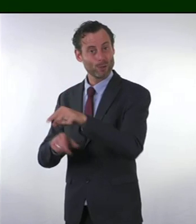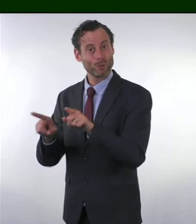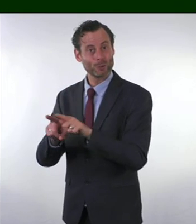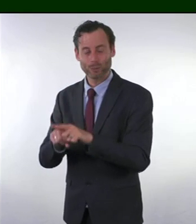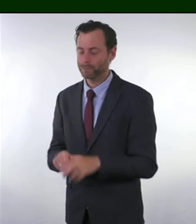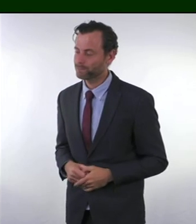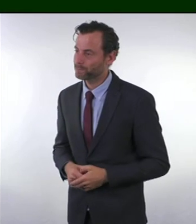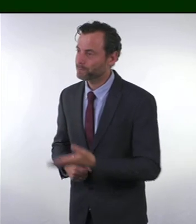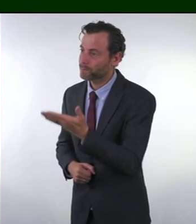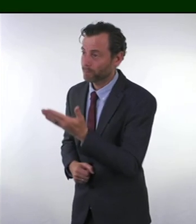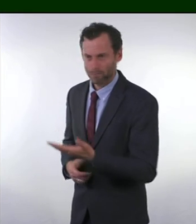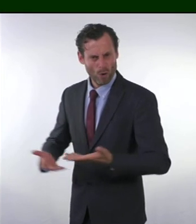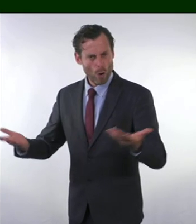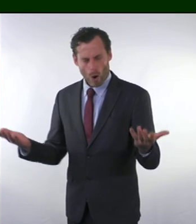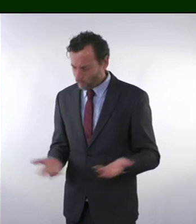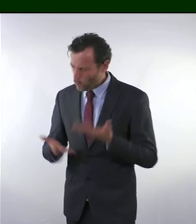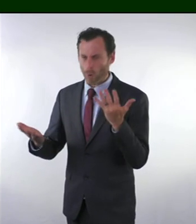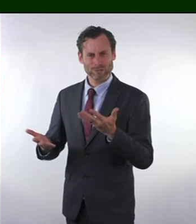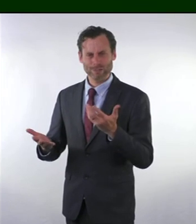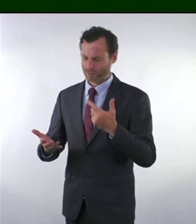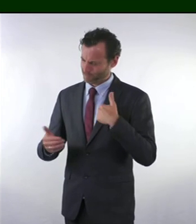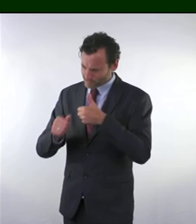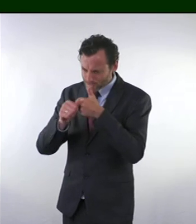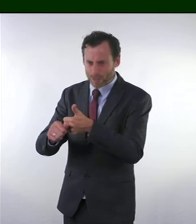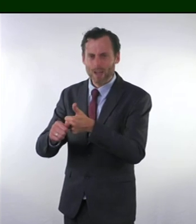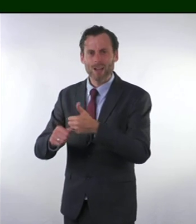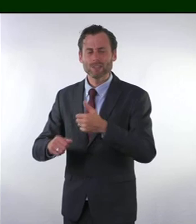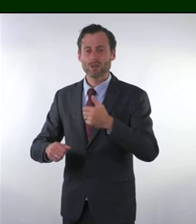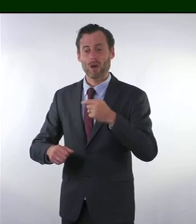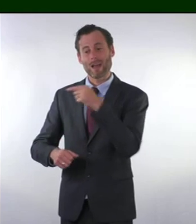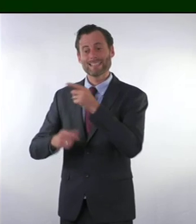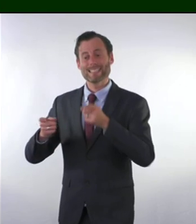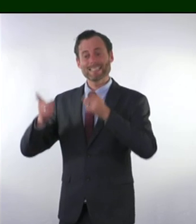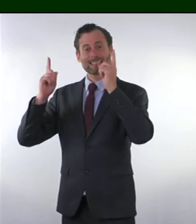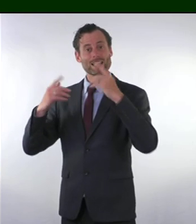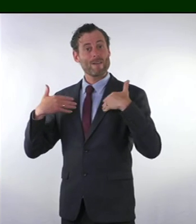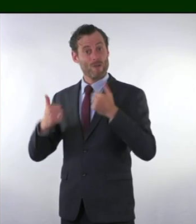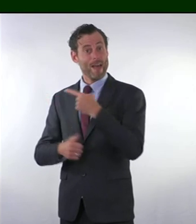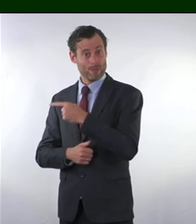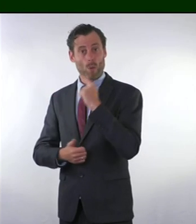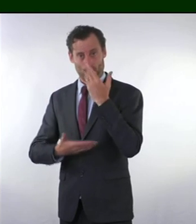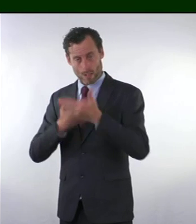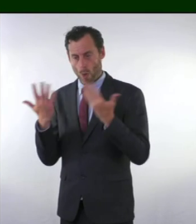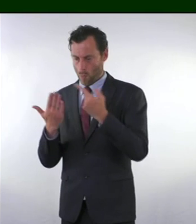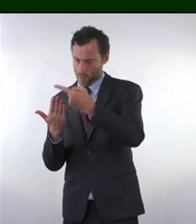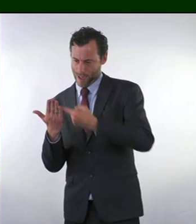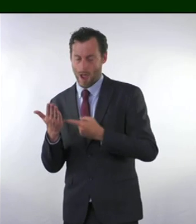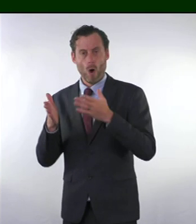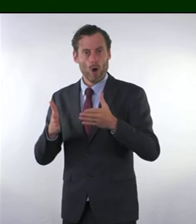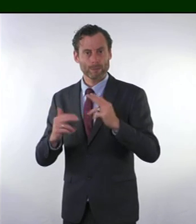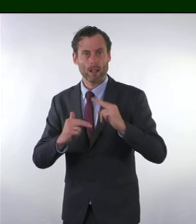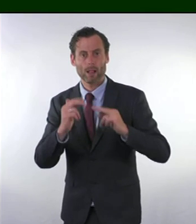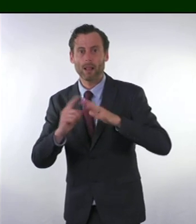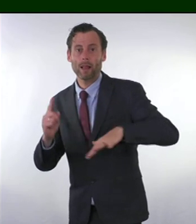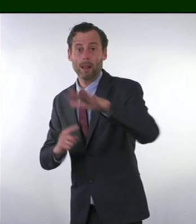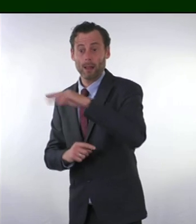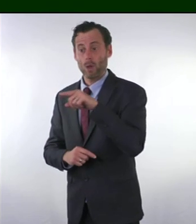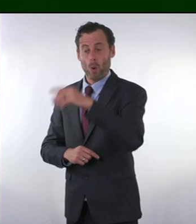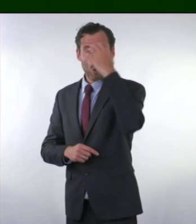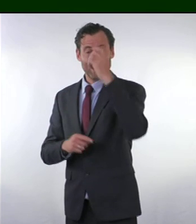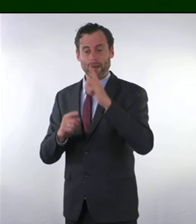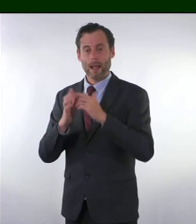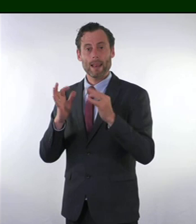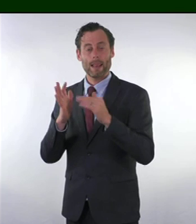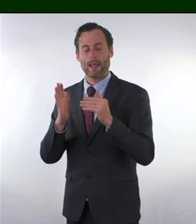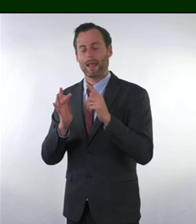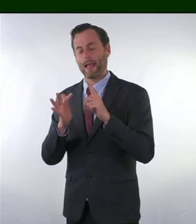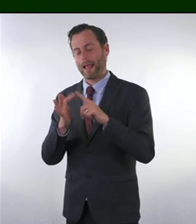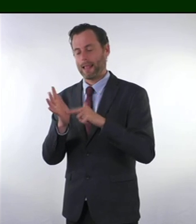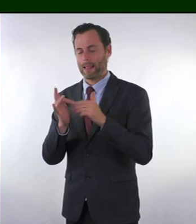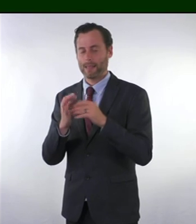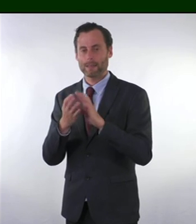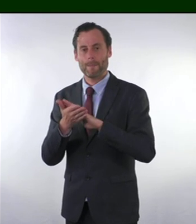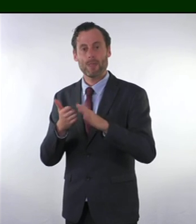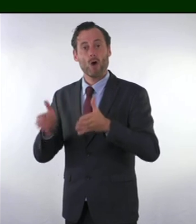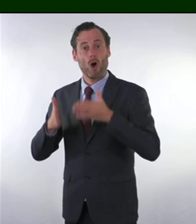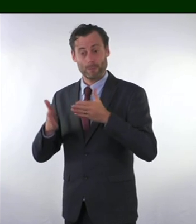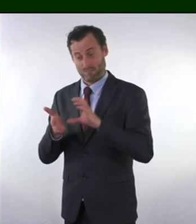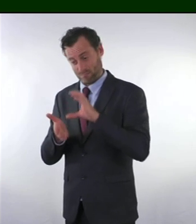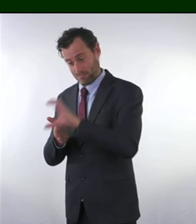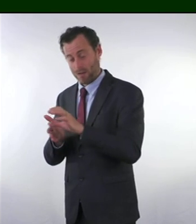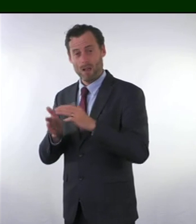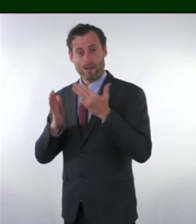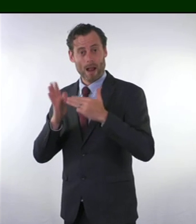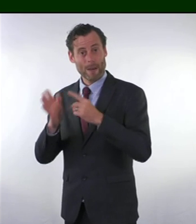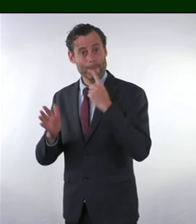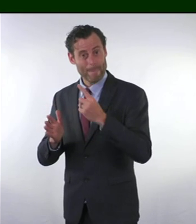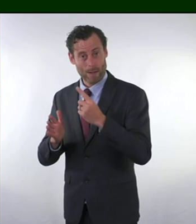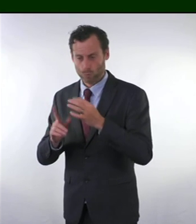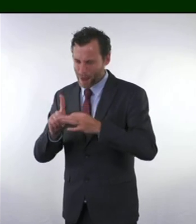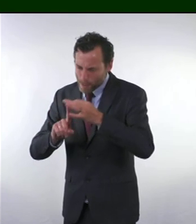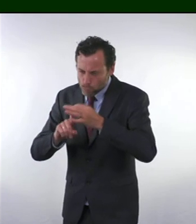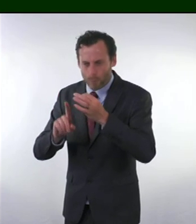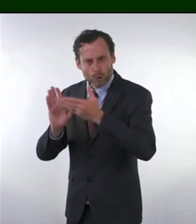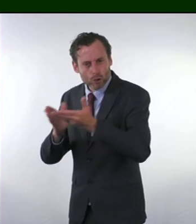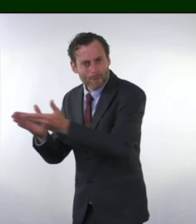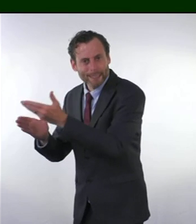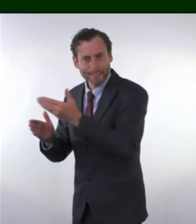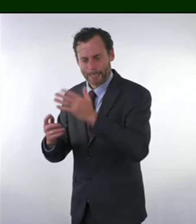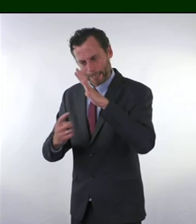My right honourable Friend the Secretary of State for Health and Social Care will be setting out the list, but I can also tell my honourable Friend that the Queen Elizabeth Hospital was awarded £9 million in October for urgent upgrades to protect vital frontline care.